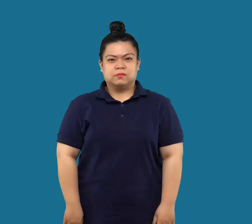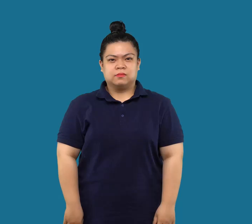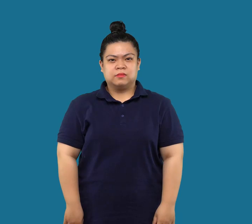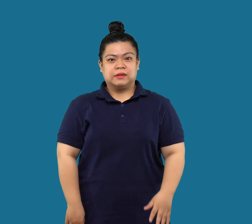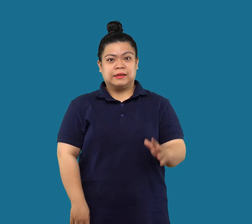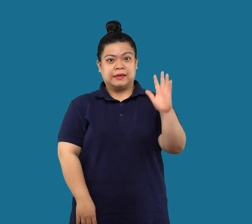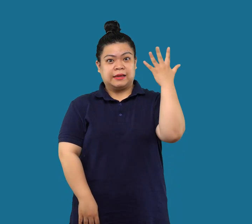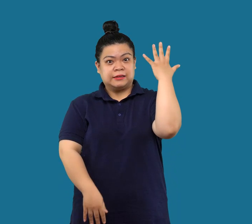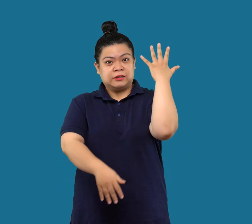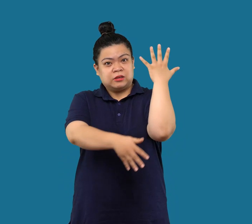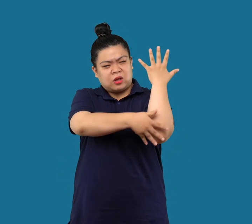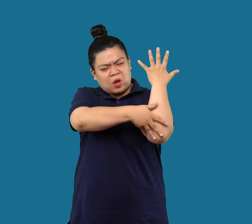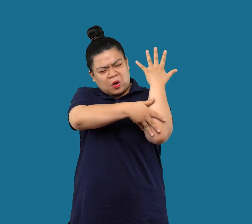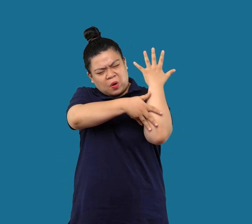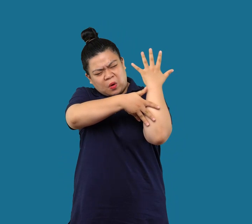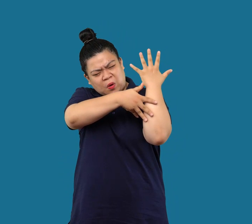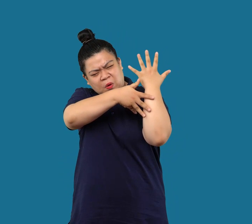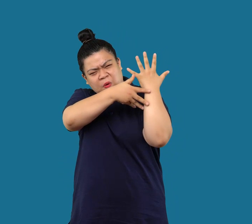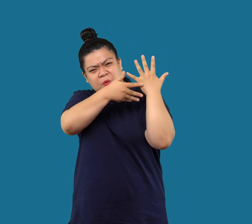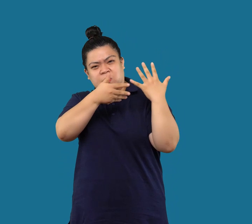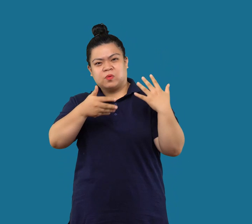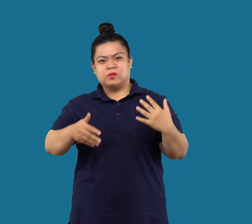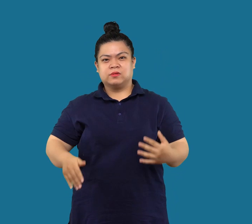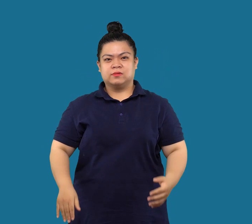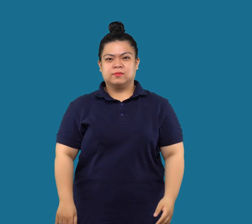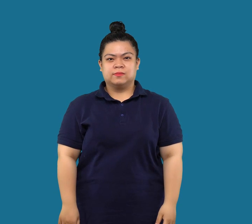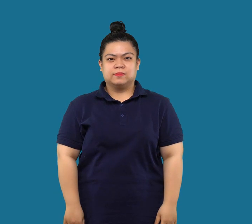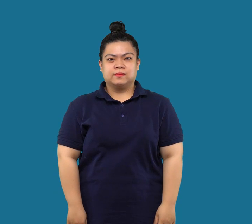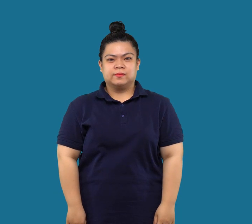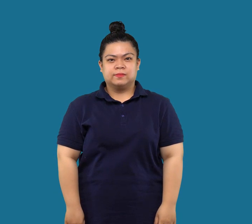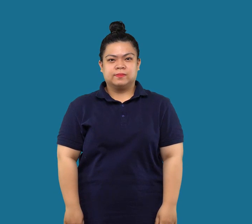cây cổ thụ